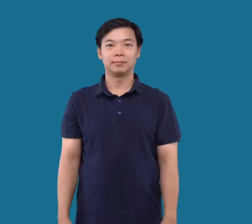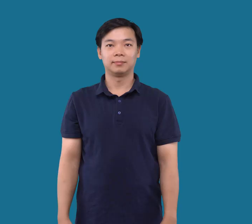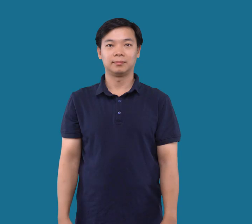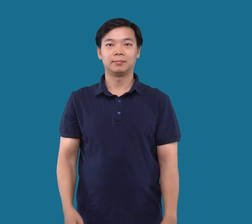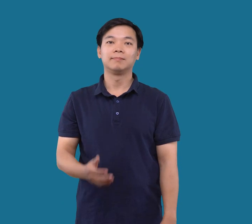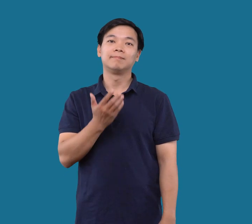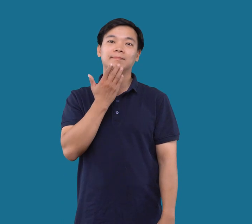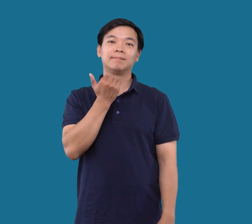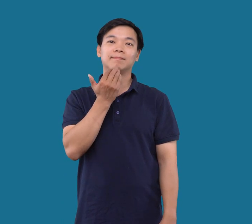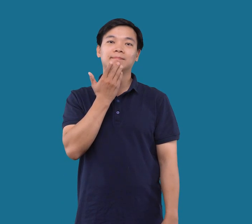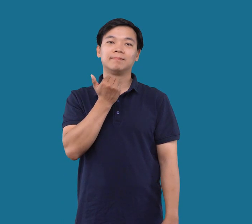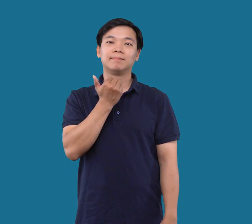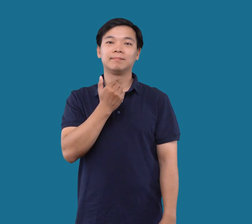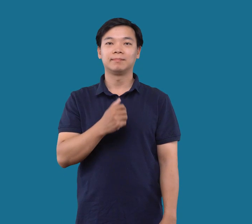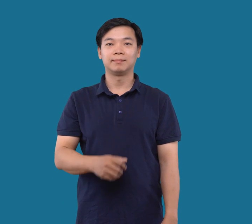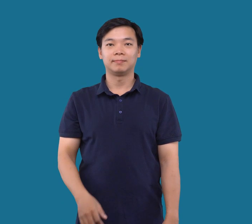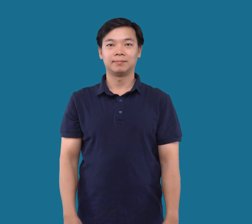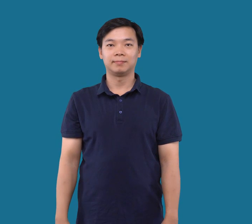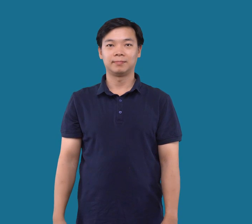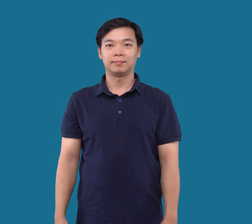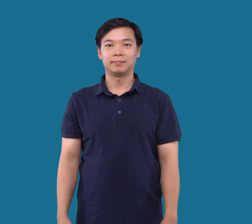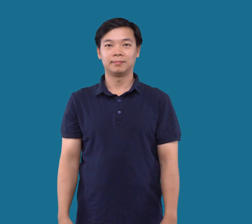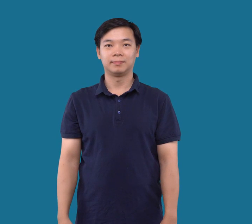chàng trai